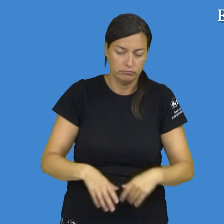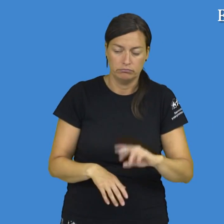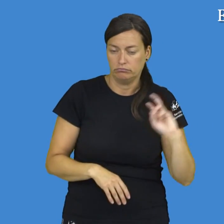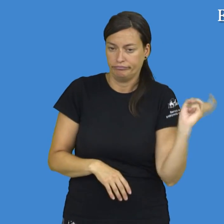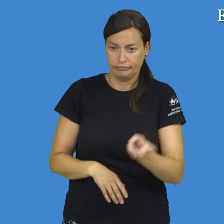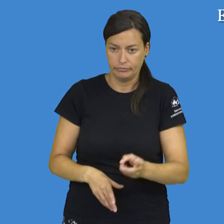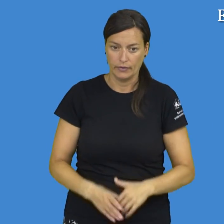etc